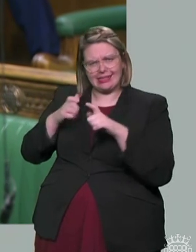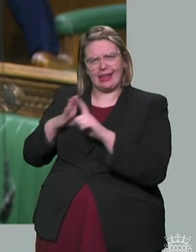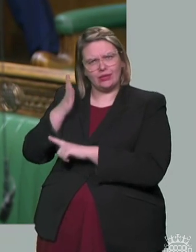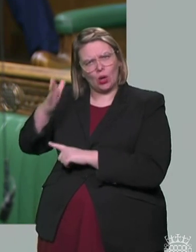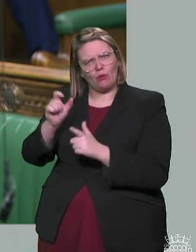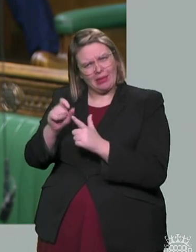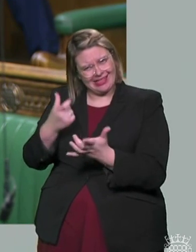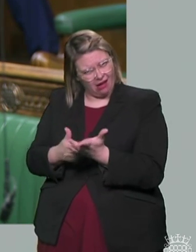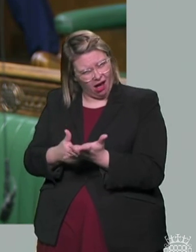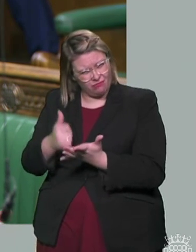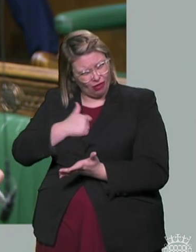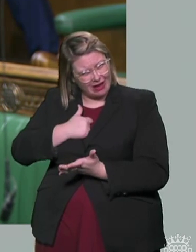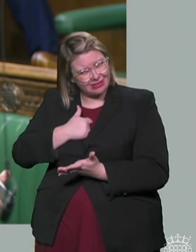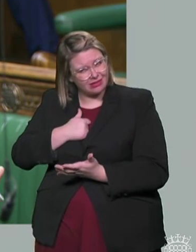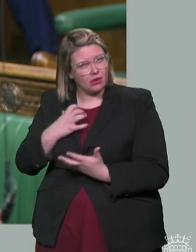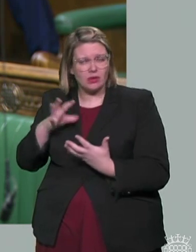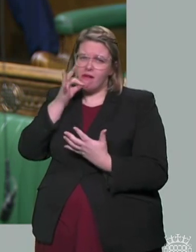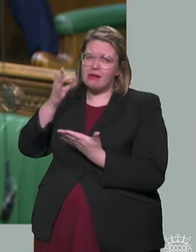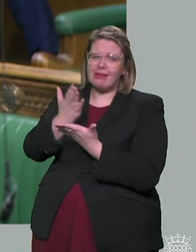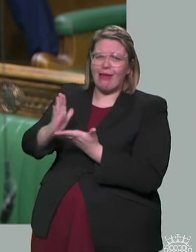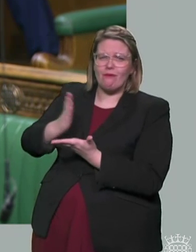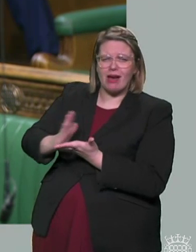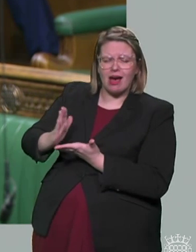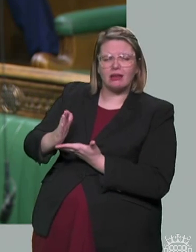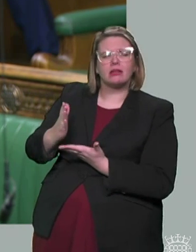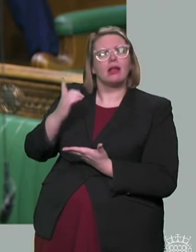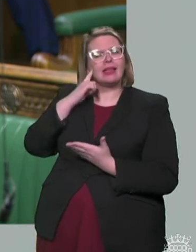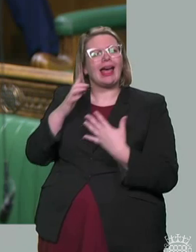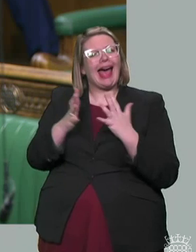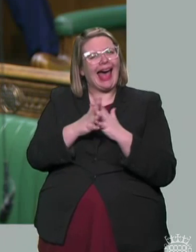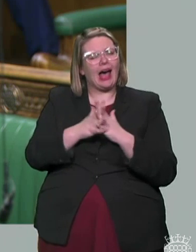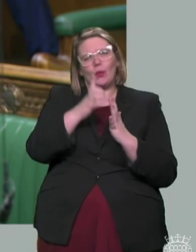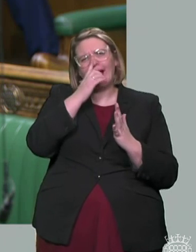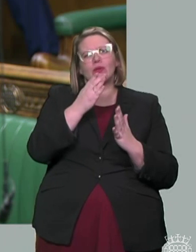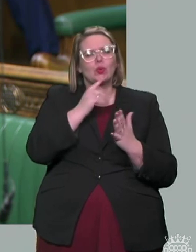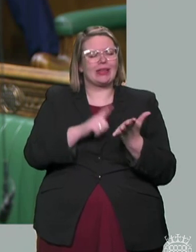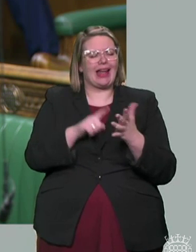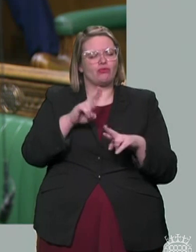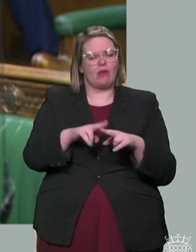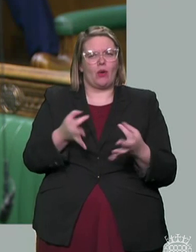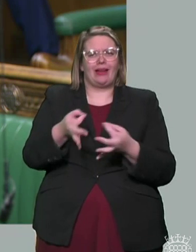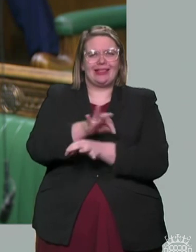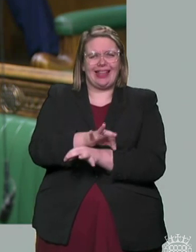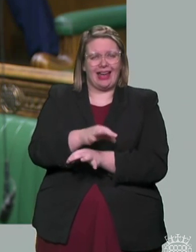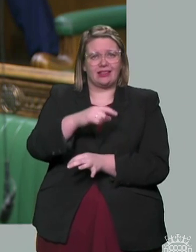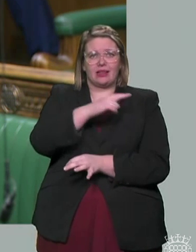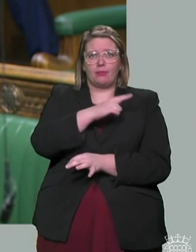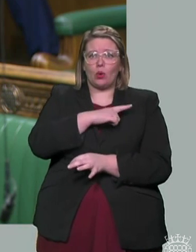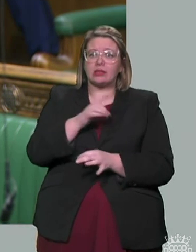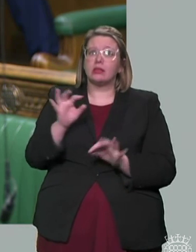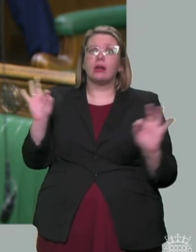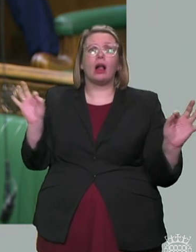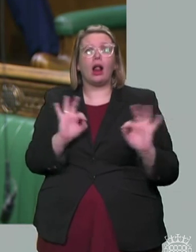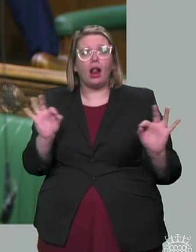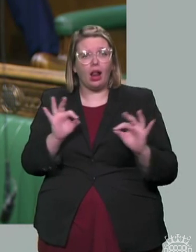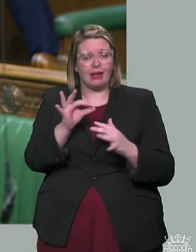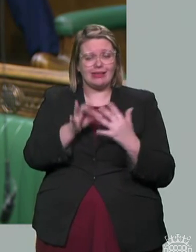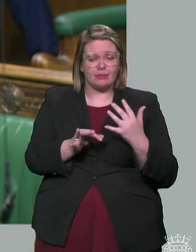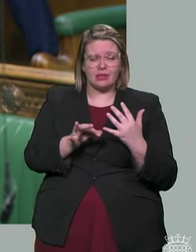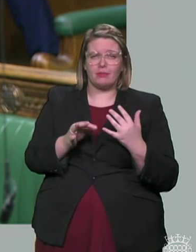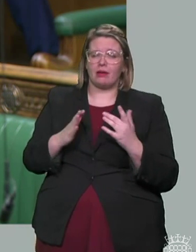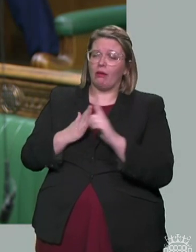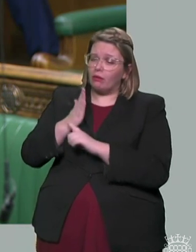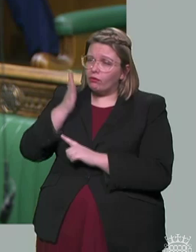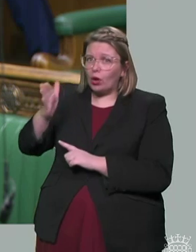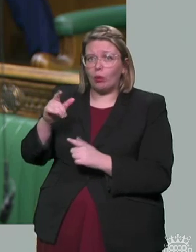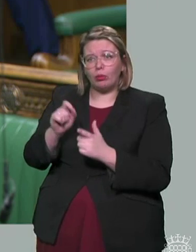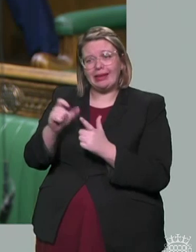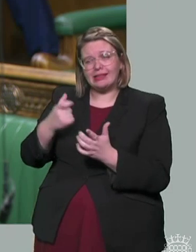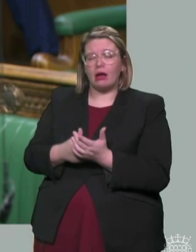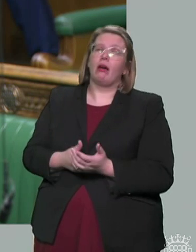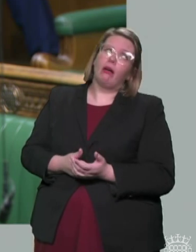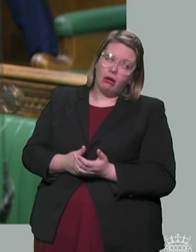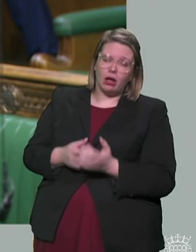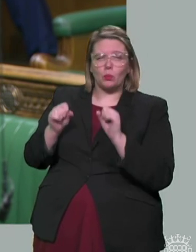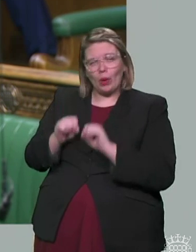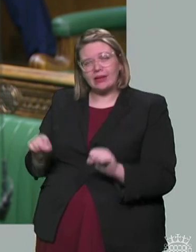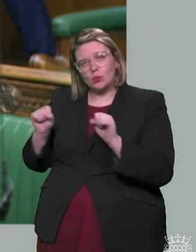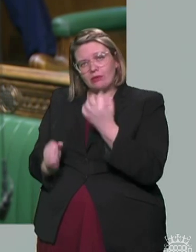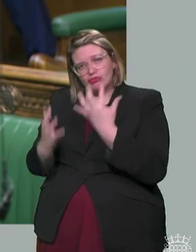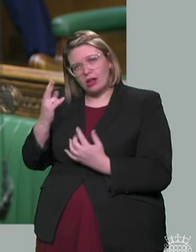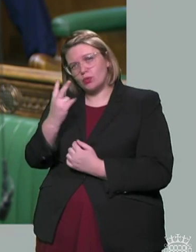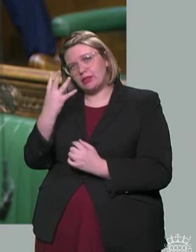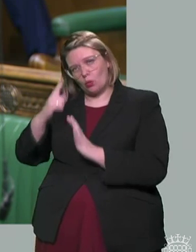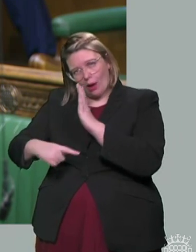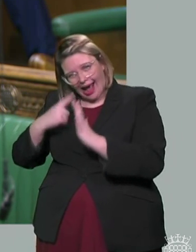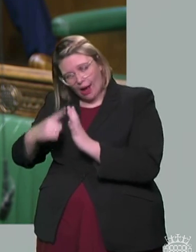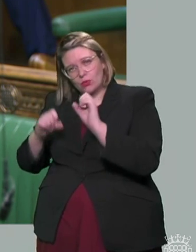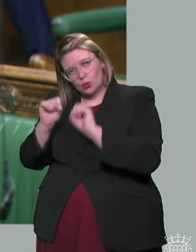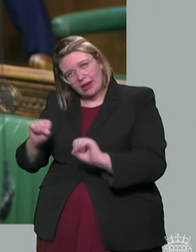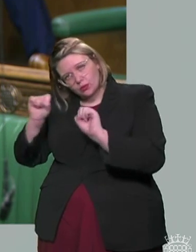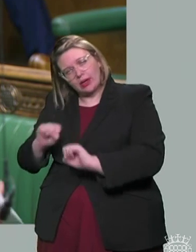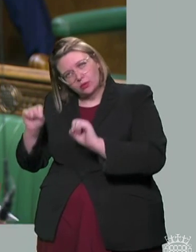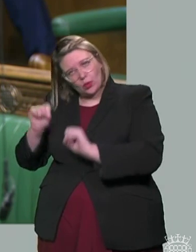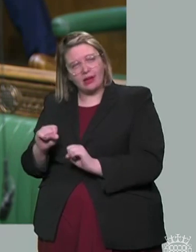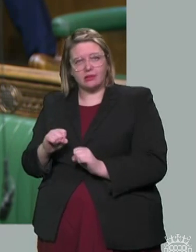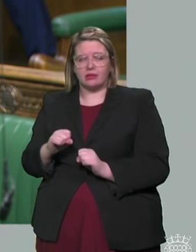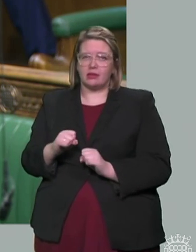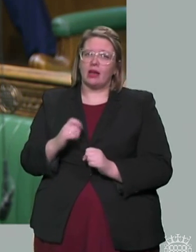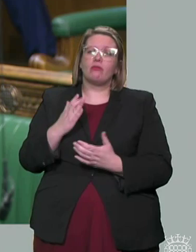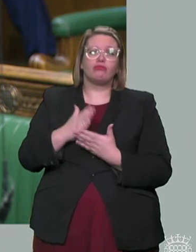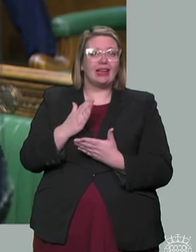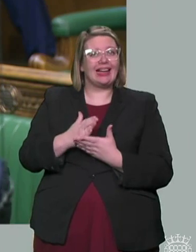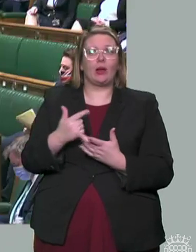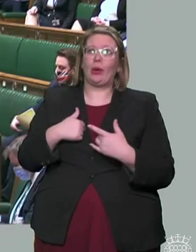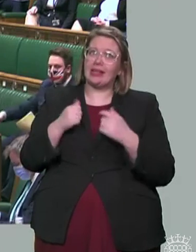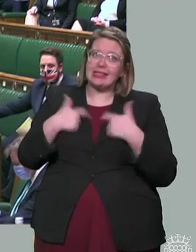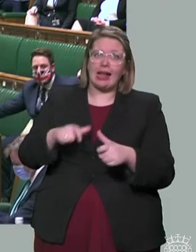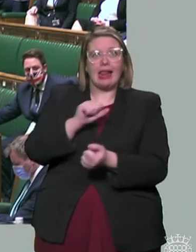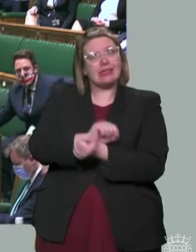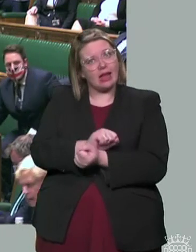If so, can I urge him to look further into using lateral flow tests for that purpose, because if people with symptoms have to trundle over to a PCR testing centre, wait 24 hours to get the results and self-isolate until negative, we will not be living with the virus?